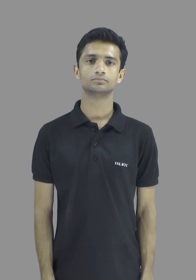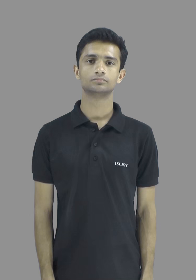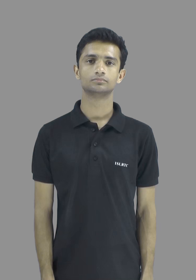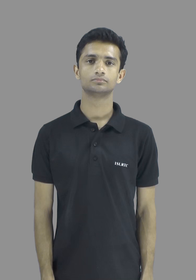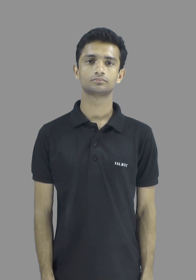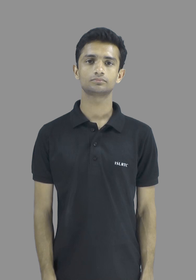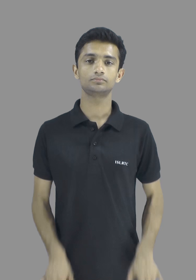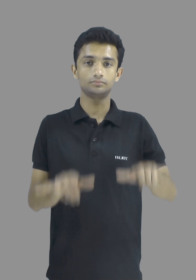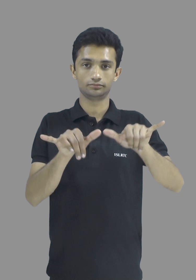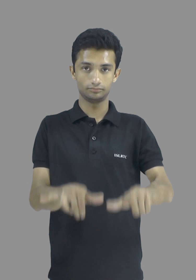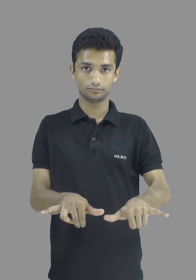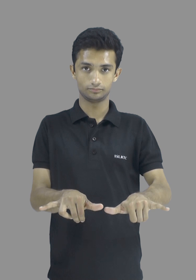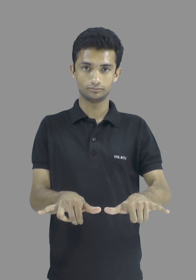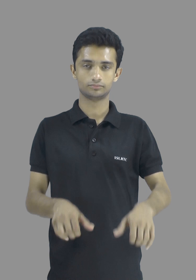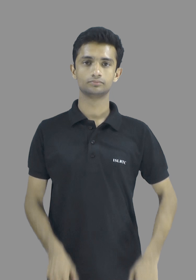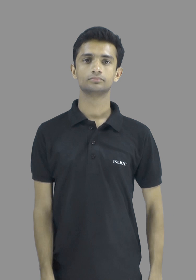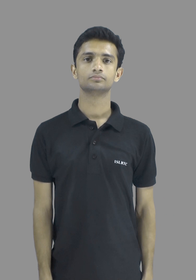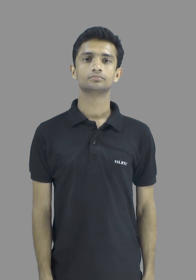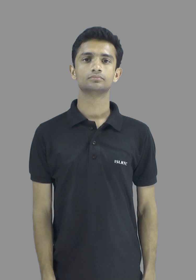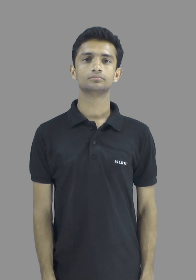Land